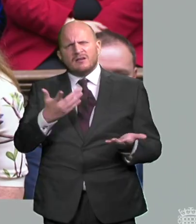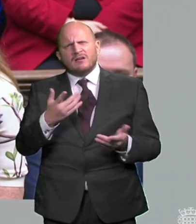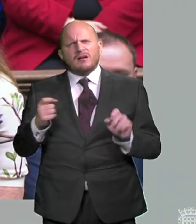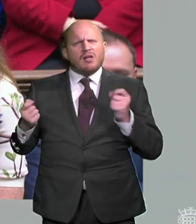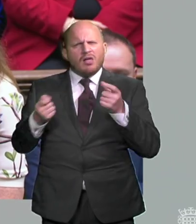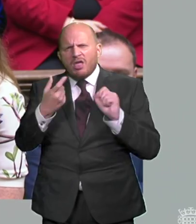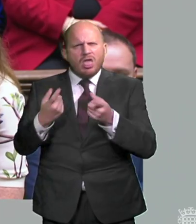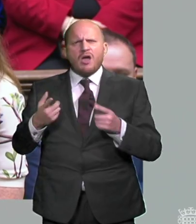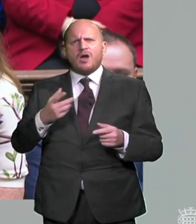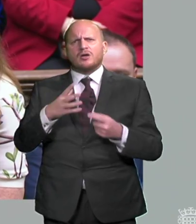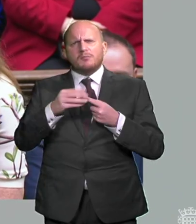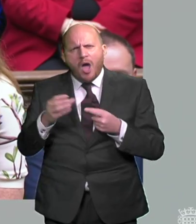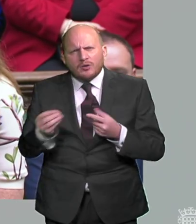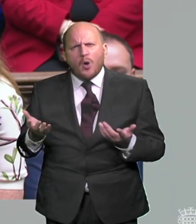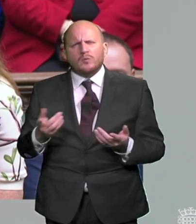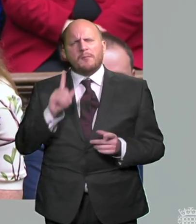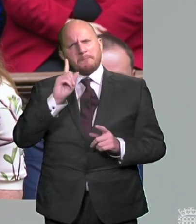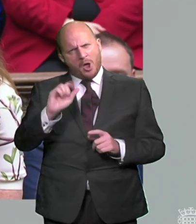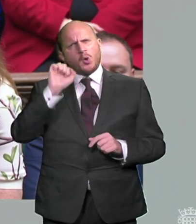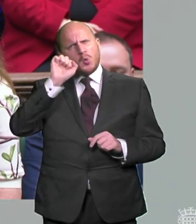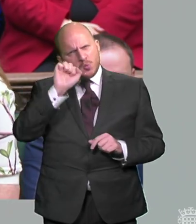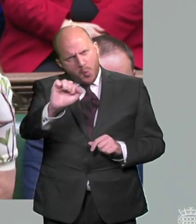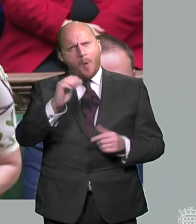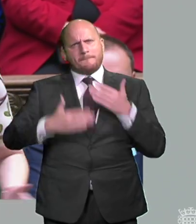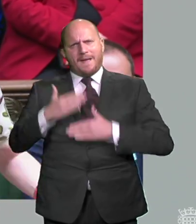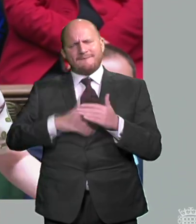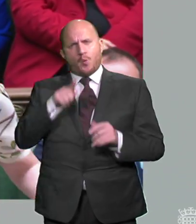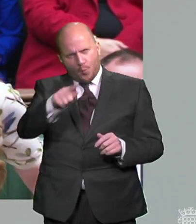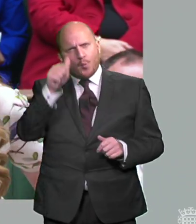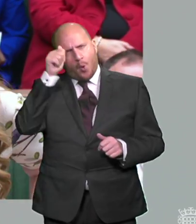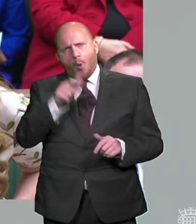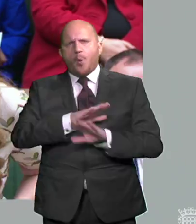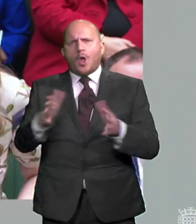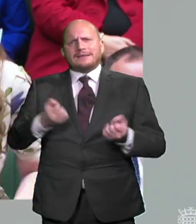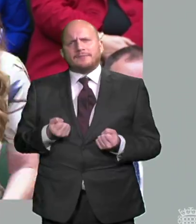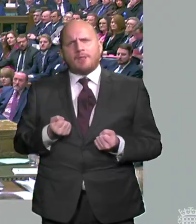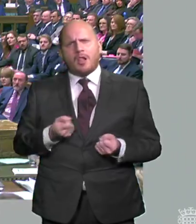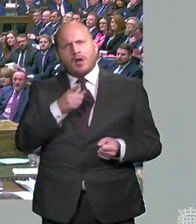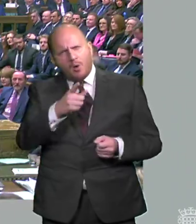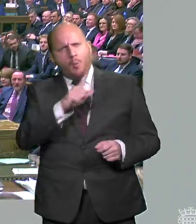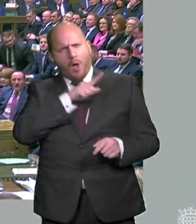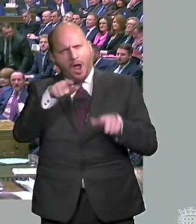The Deputy Prime Minister knows that his behaviour was unacceptable, so what is he still doing here?